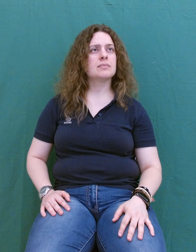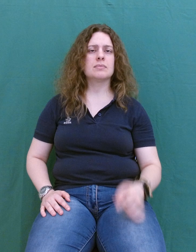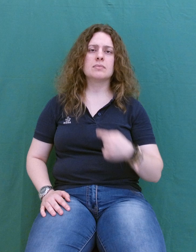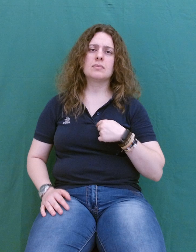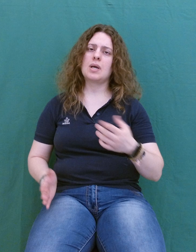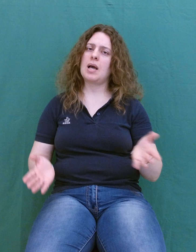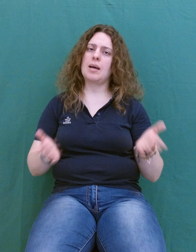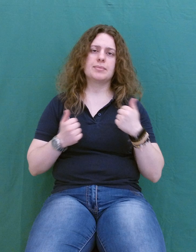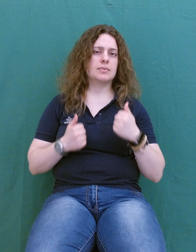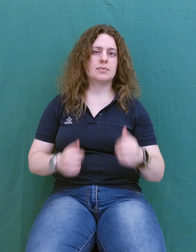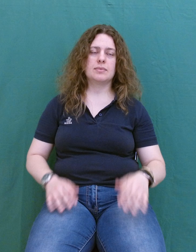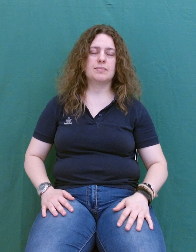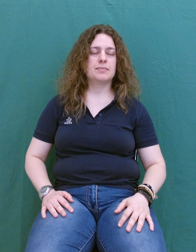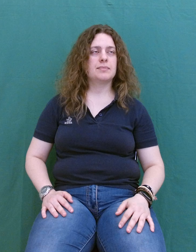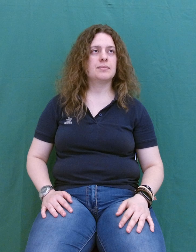ΕΓΩ ΔΕΝ ΕΧΩ